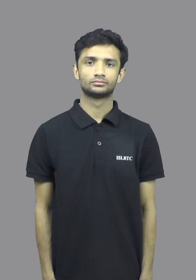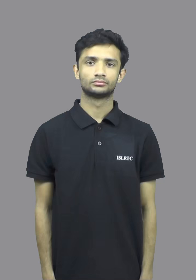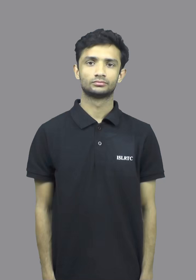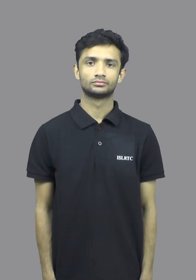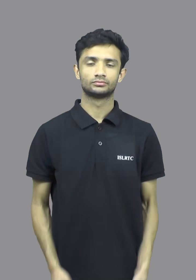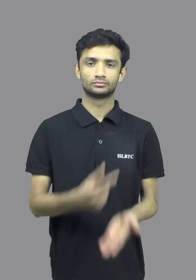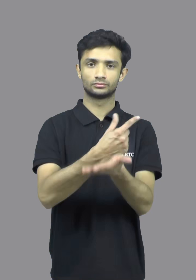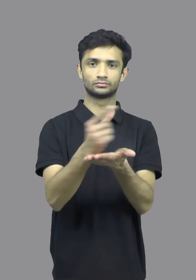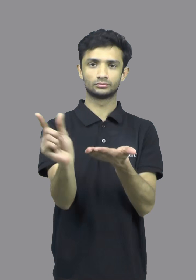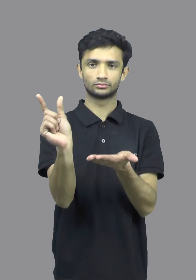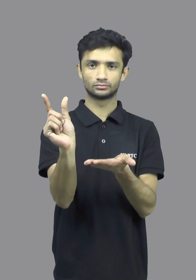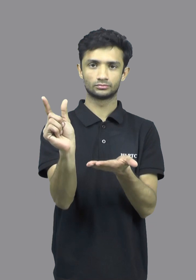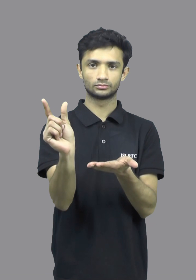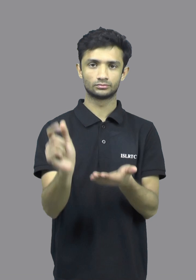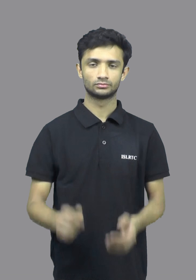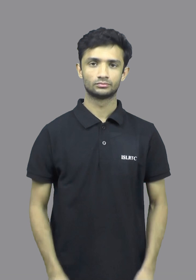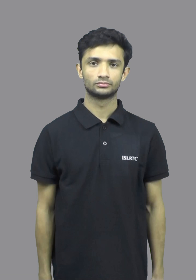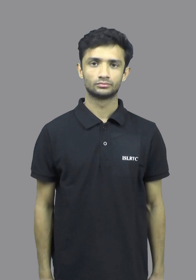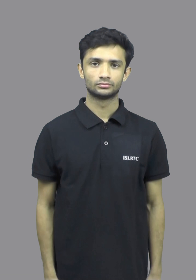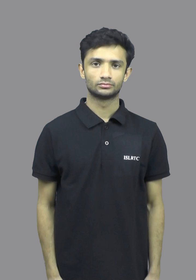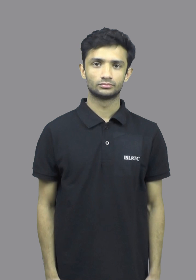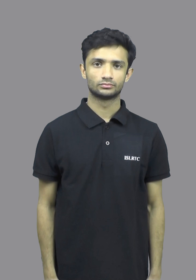Guinea